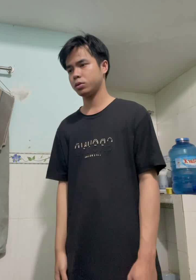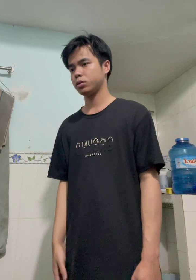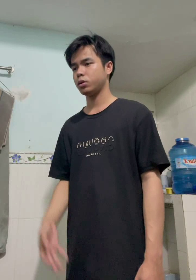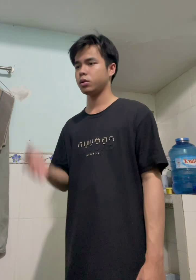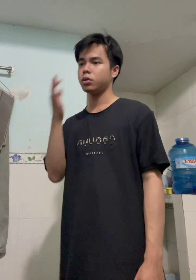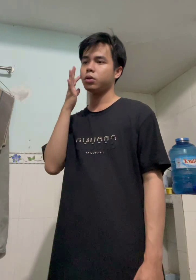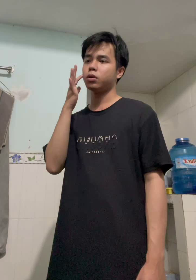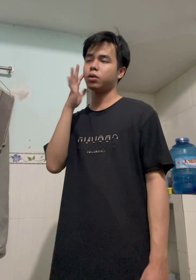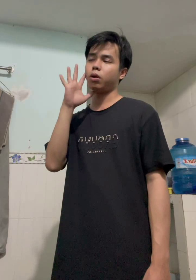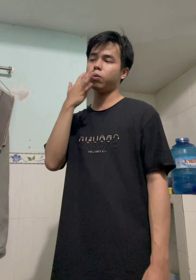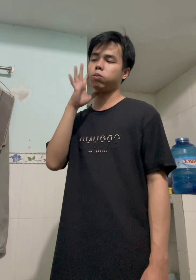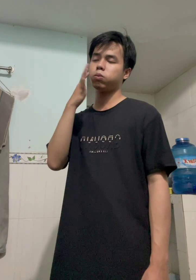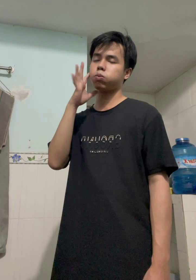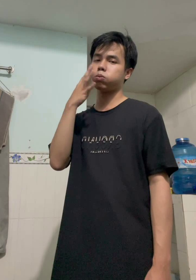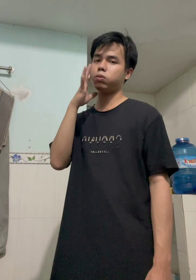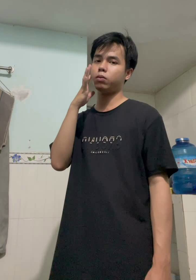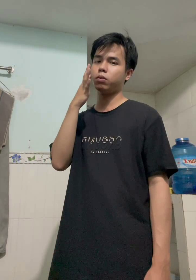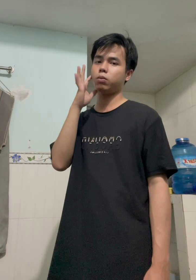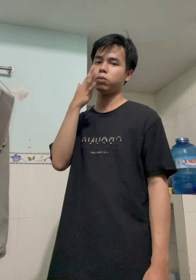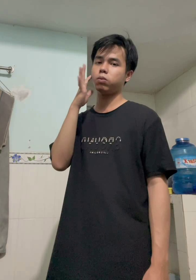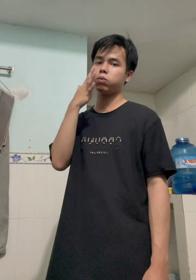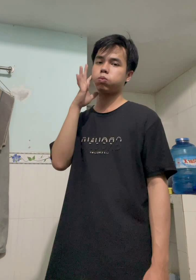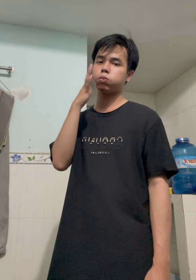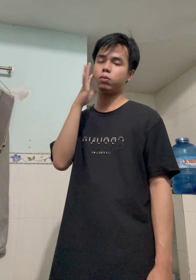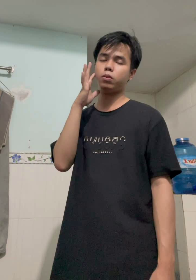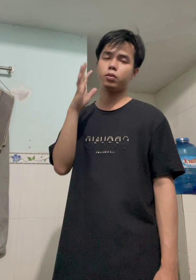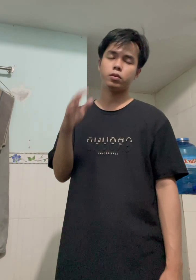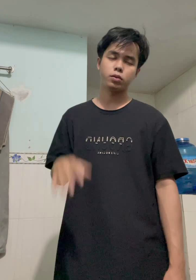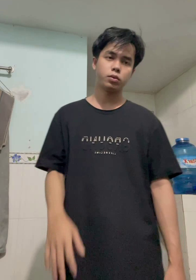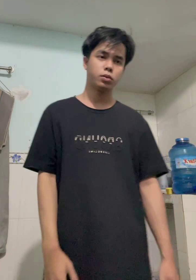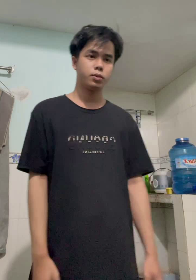kinh tom